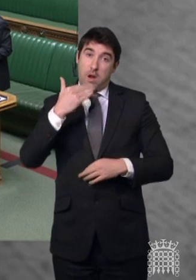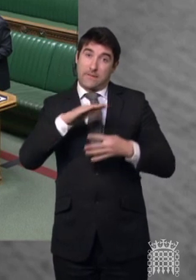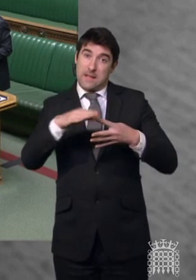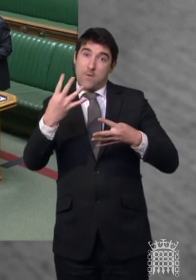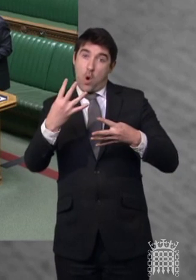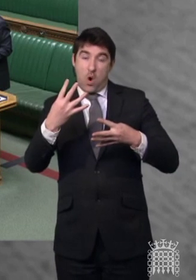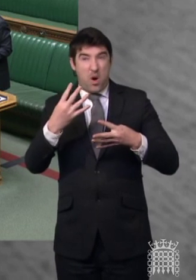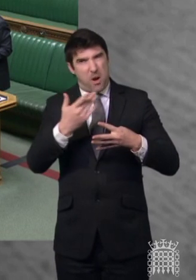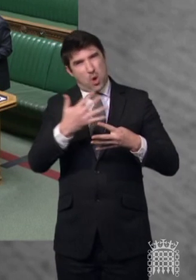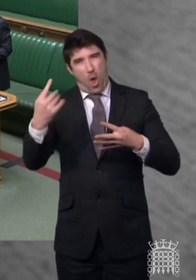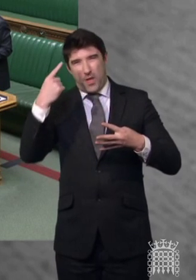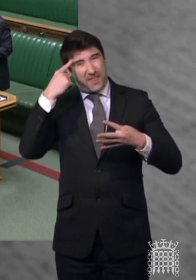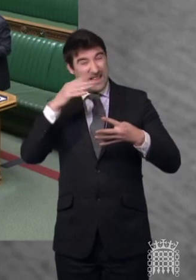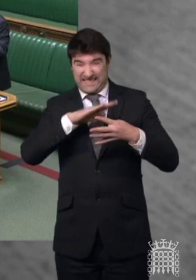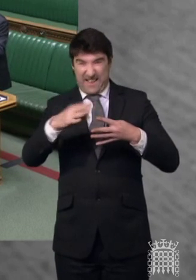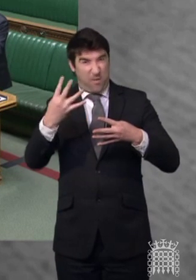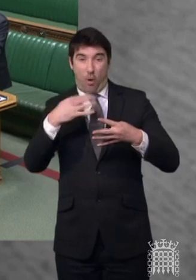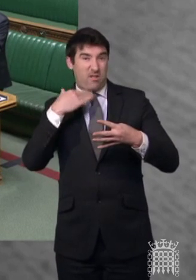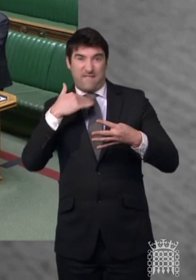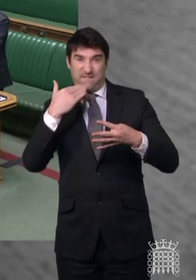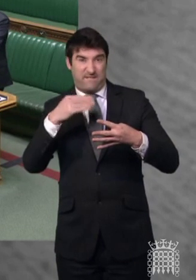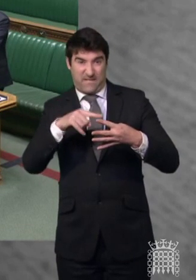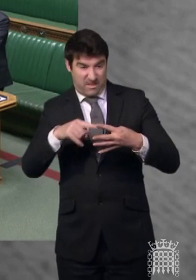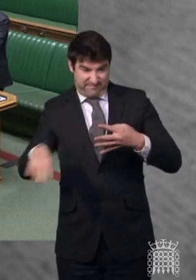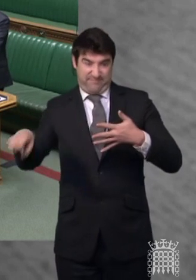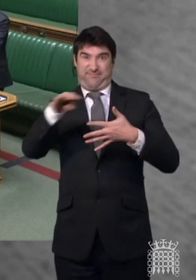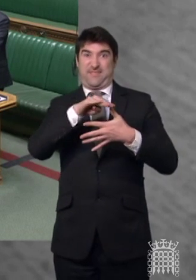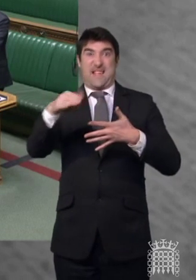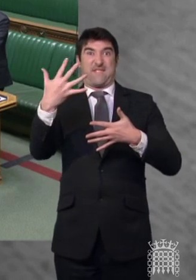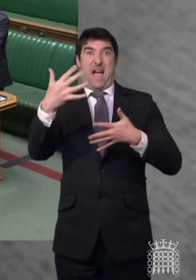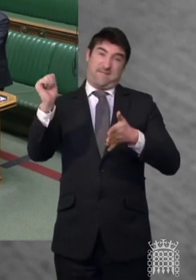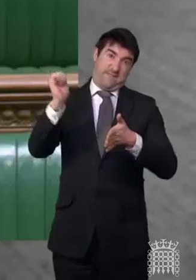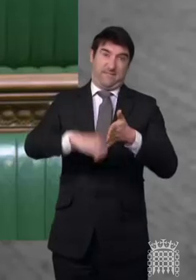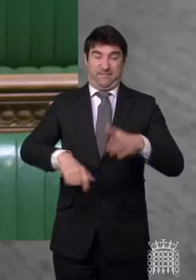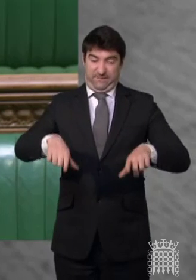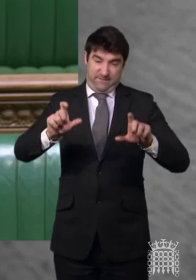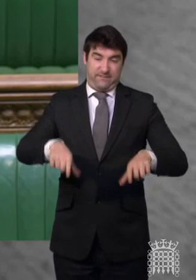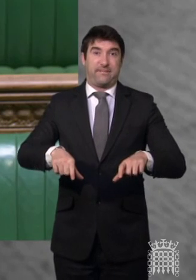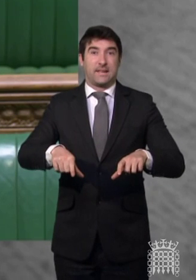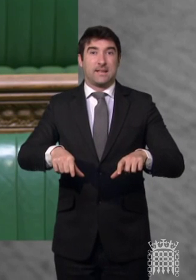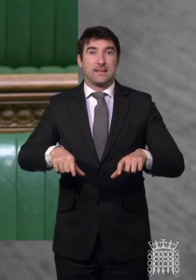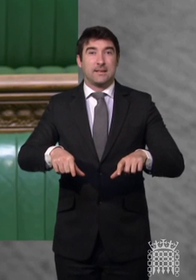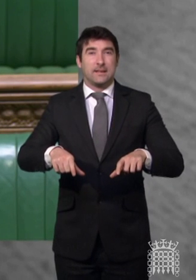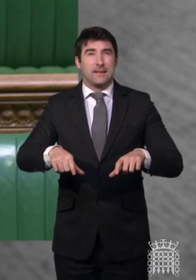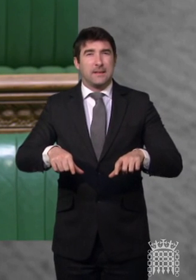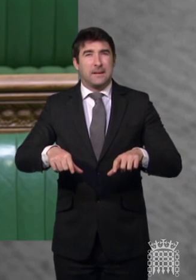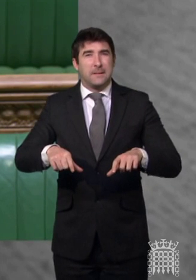Does the Secretary of State agree? We need not put more lives in jeopardy when vaccines are so near.